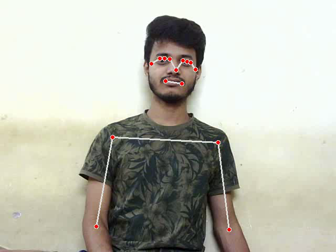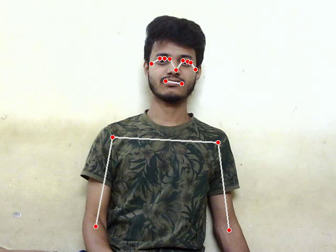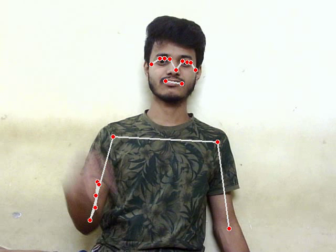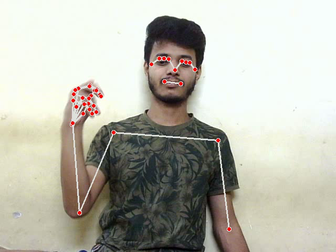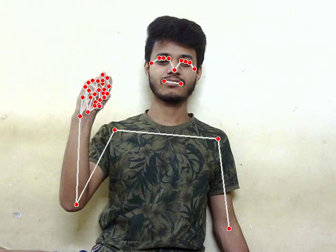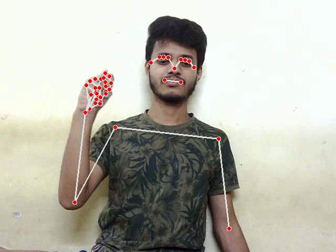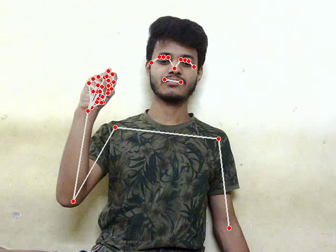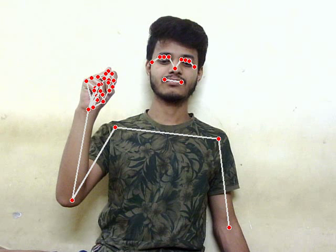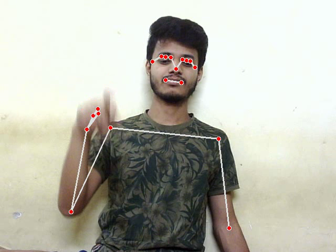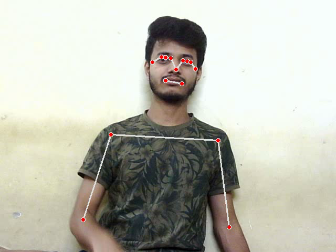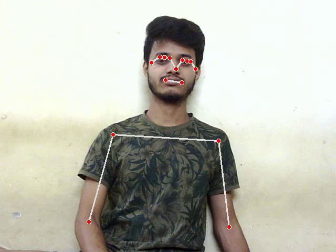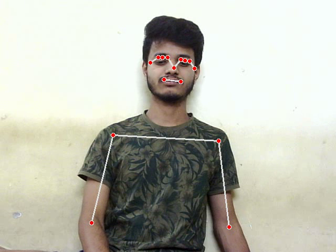bathroom